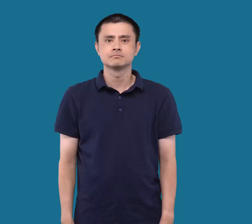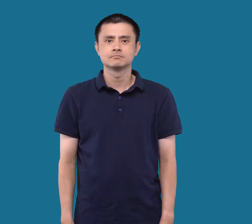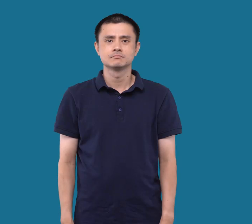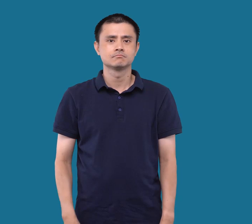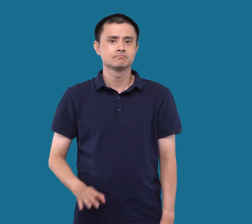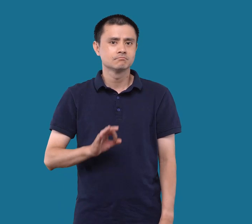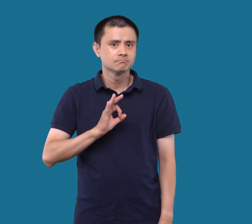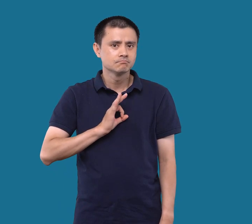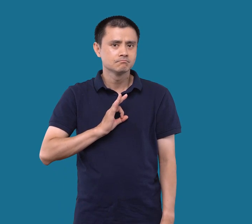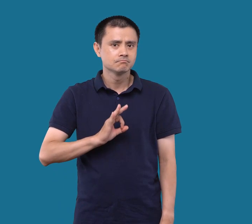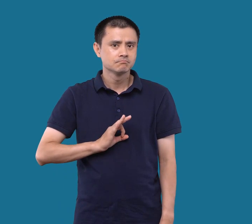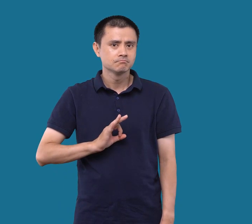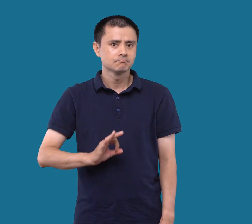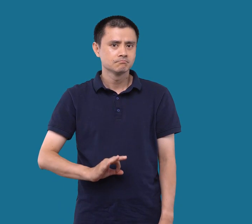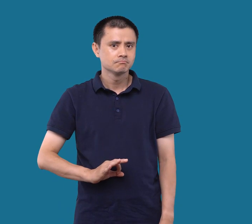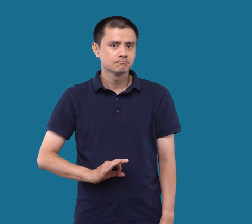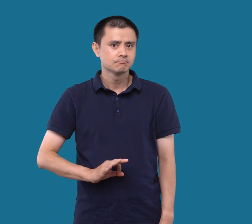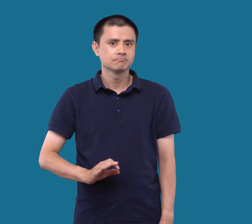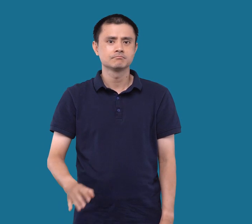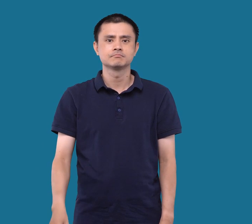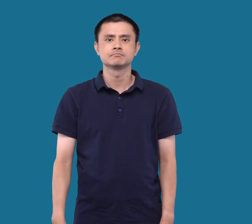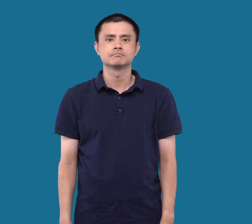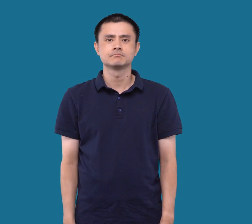cúc áo